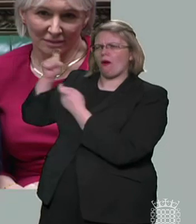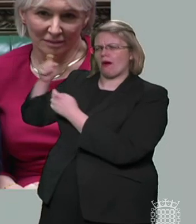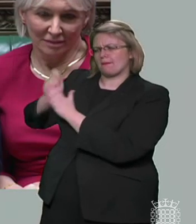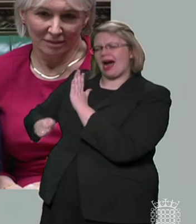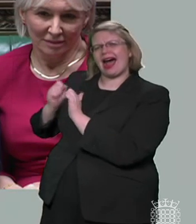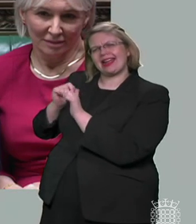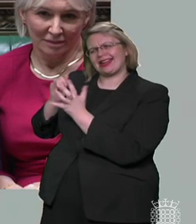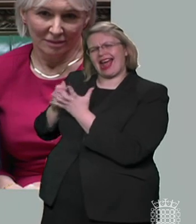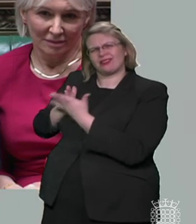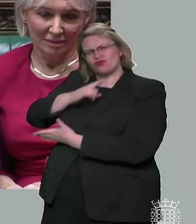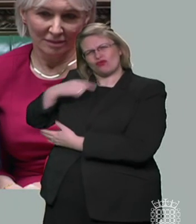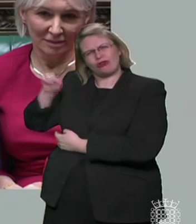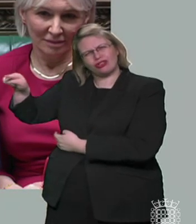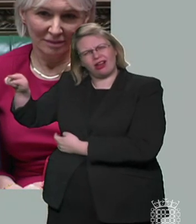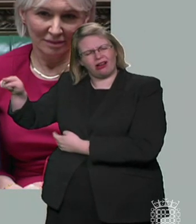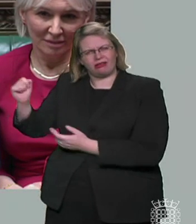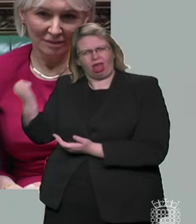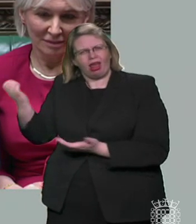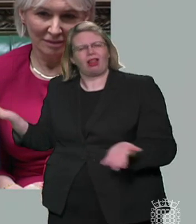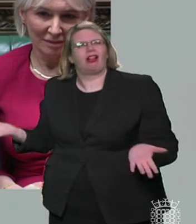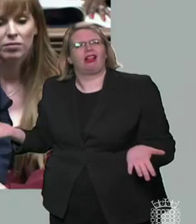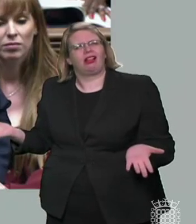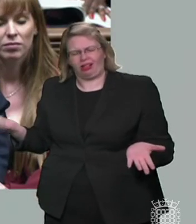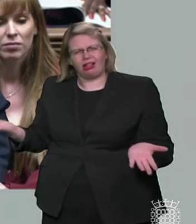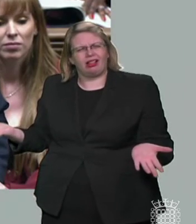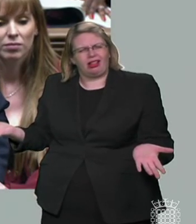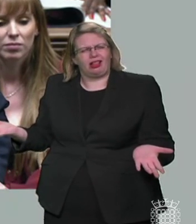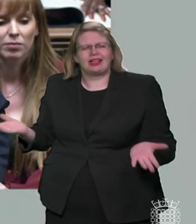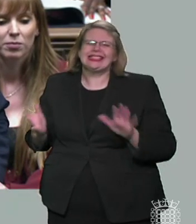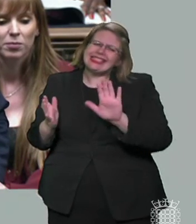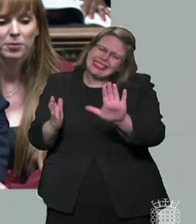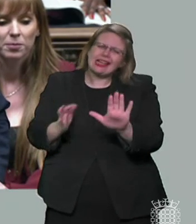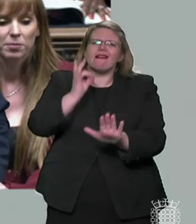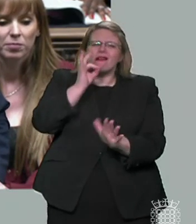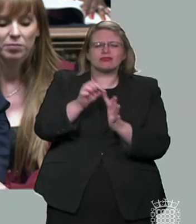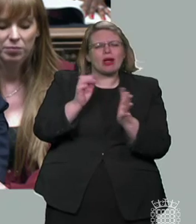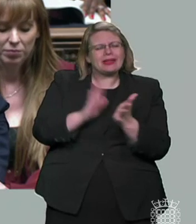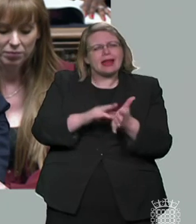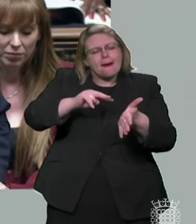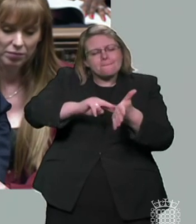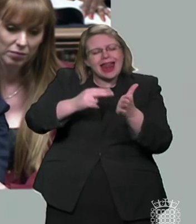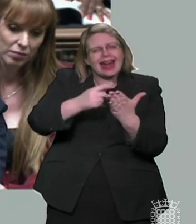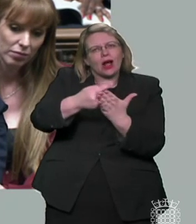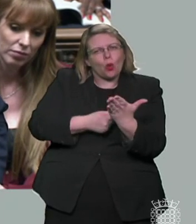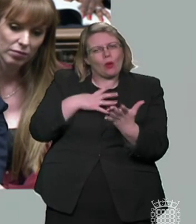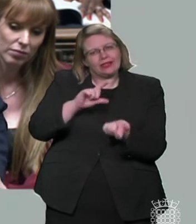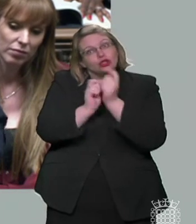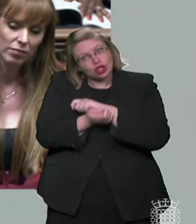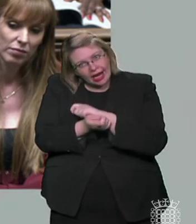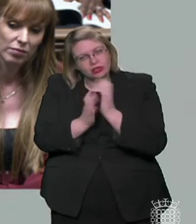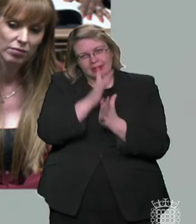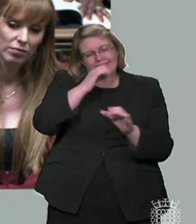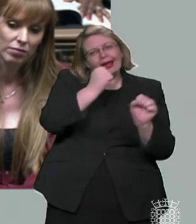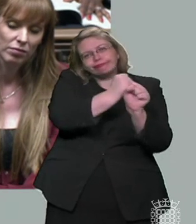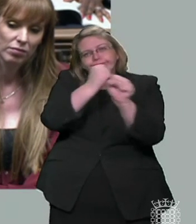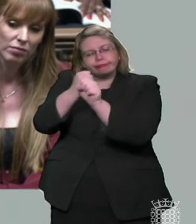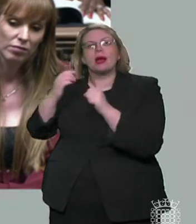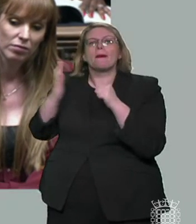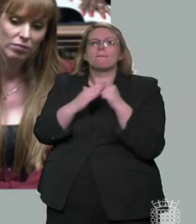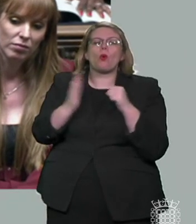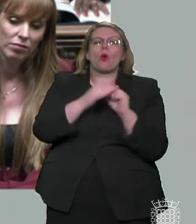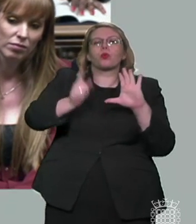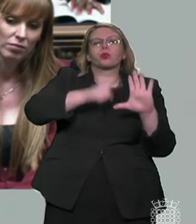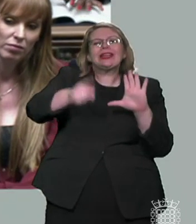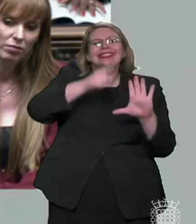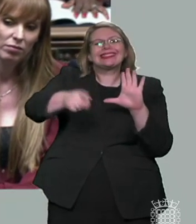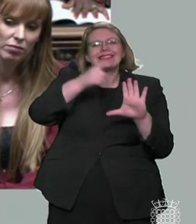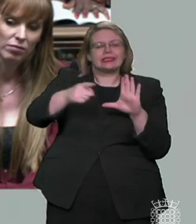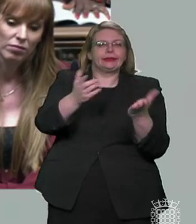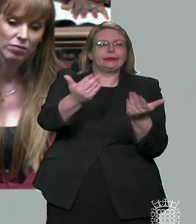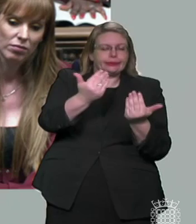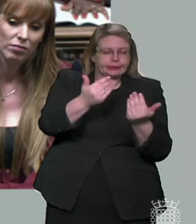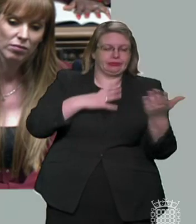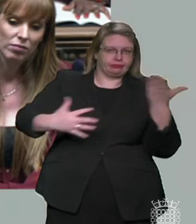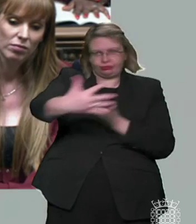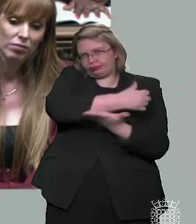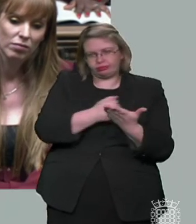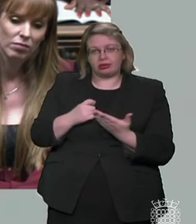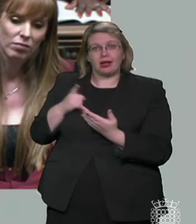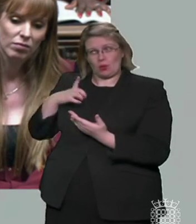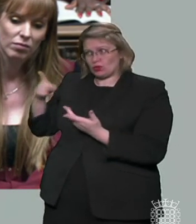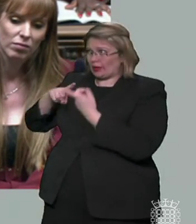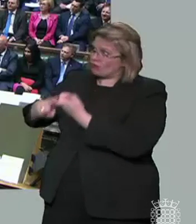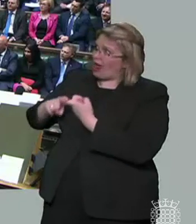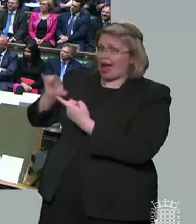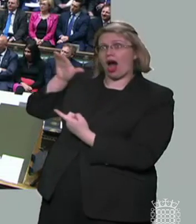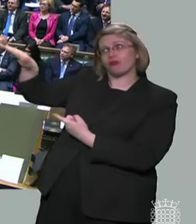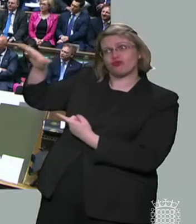That is ludicrous, so will the Prime Minister relax planning laws, end the block on onshore wind, and stop supporting policies that make us so dependent on foreign gas?